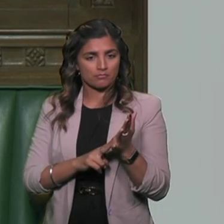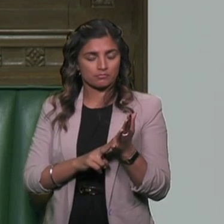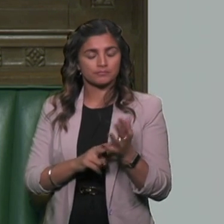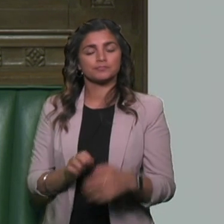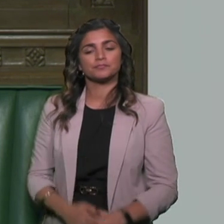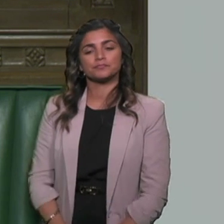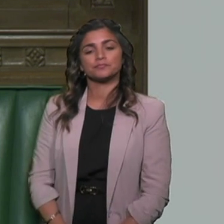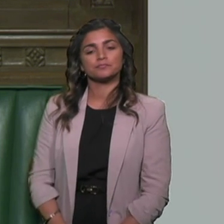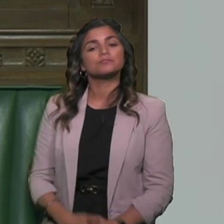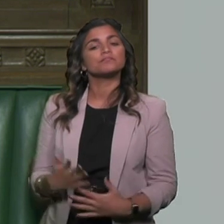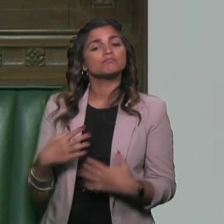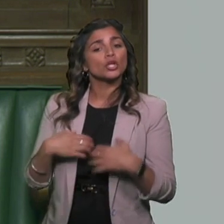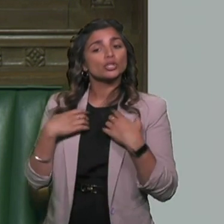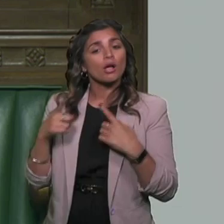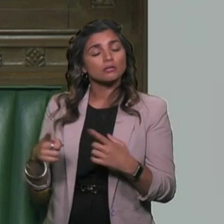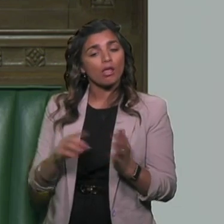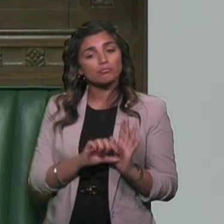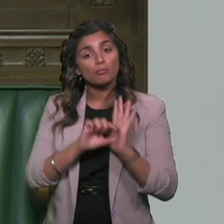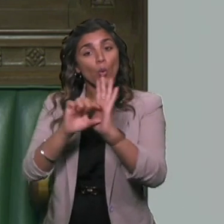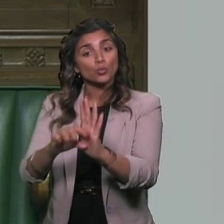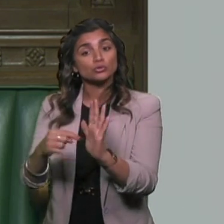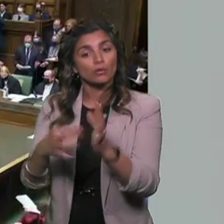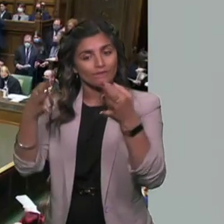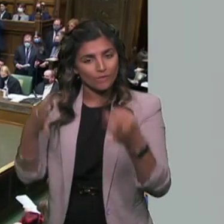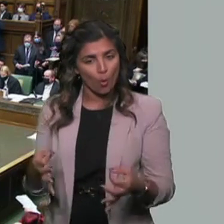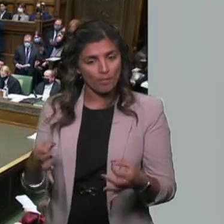I call the Chancellor of the Exchequer to move the motion formally.